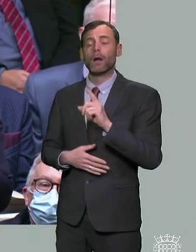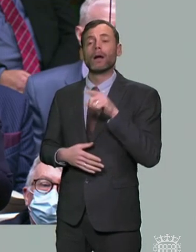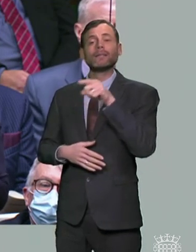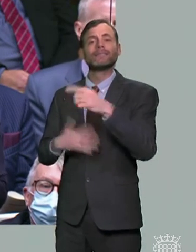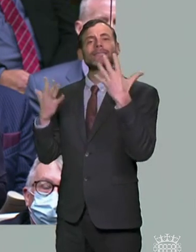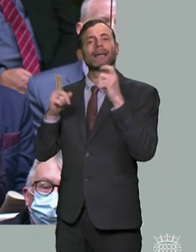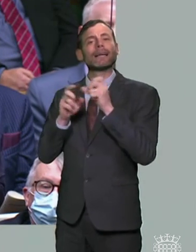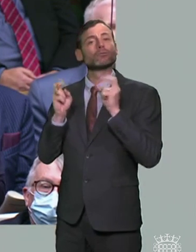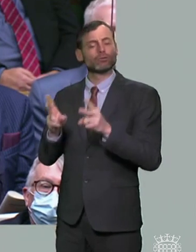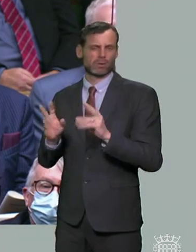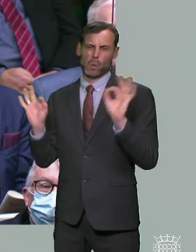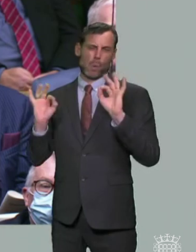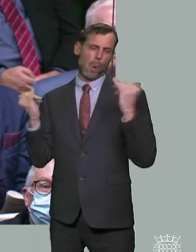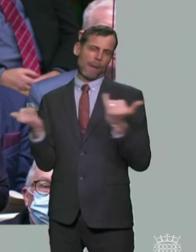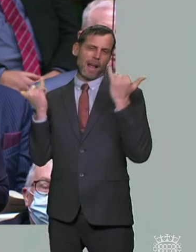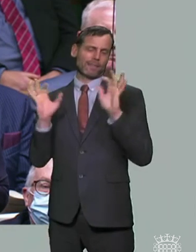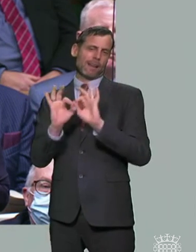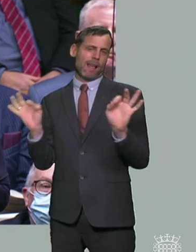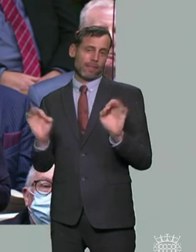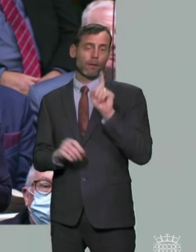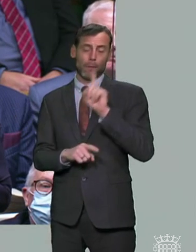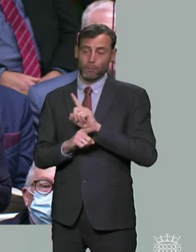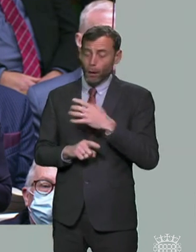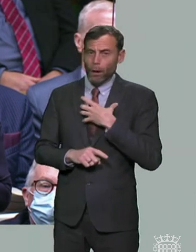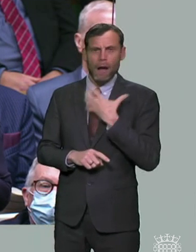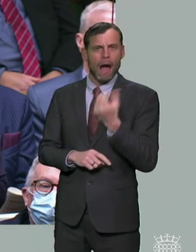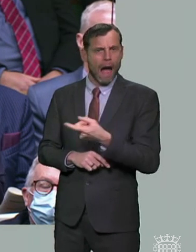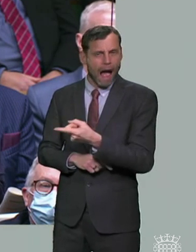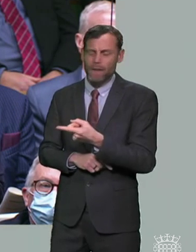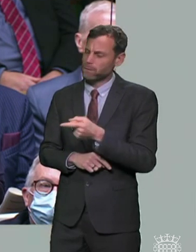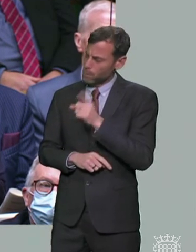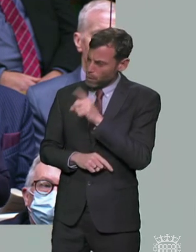Then it turned out that there were parties, but we were assured that no rules were broken.